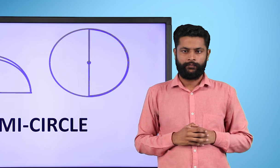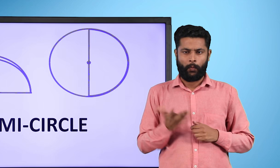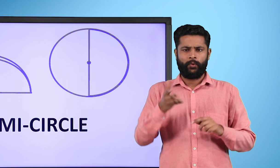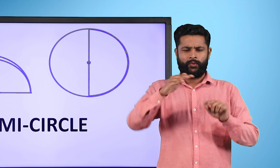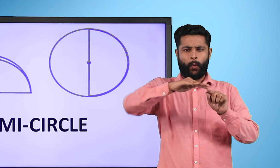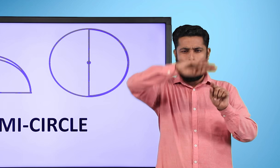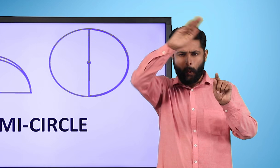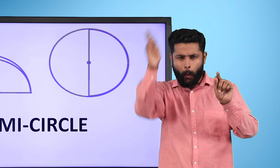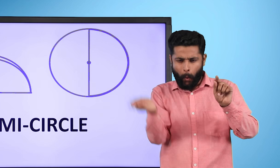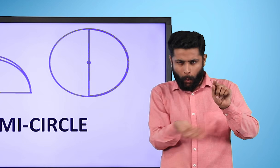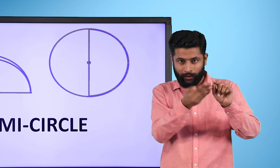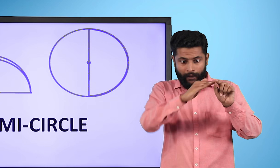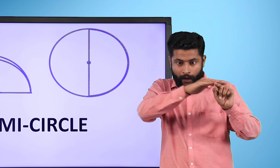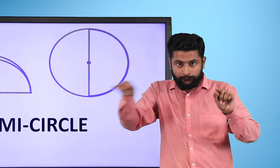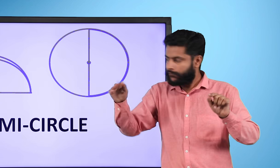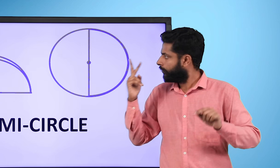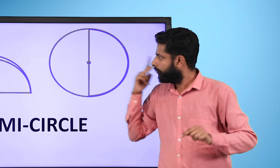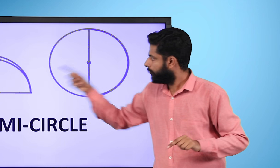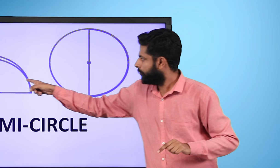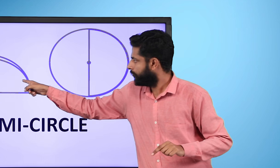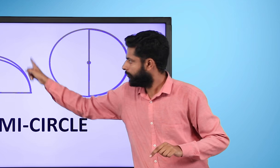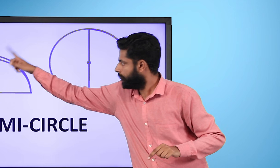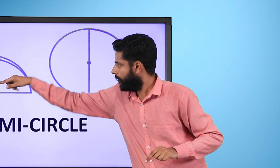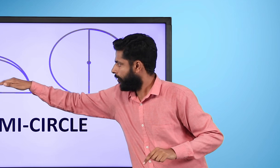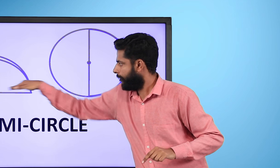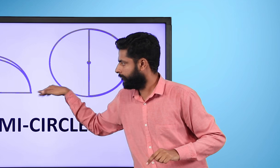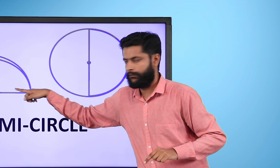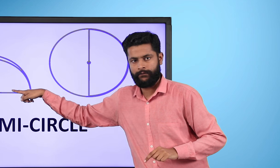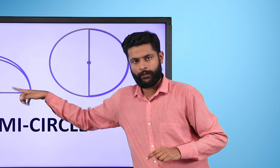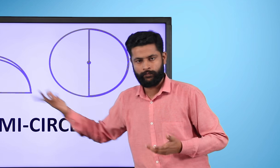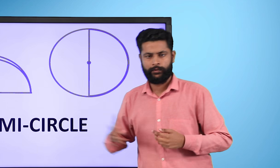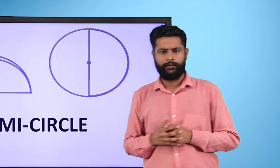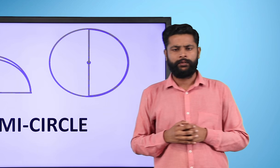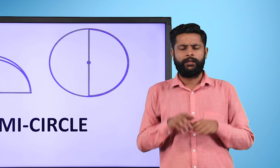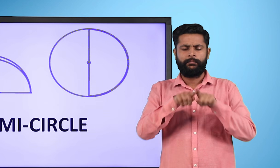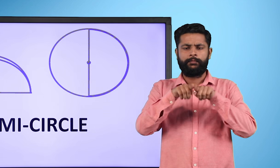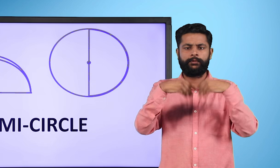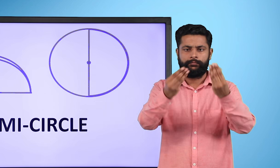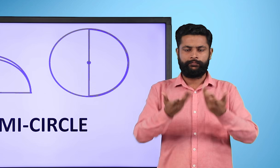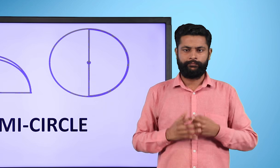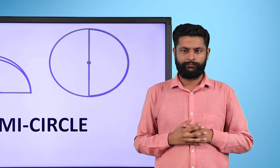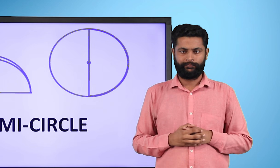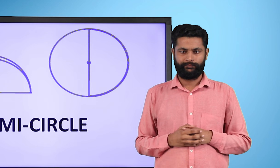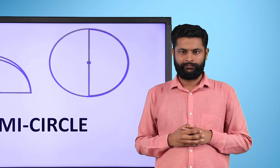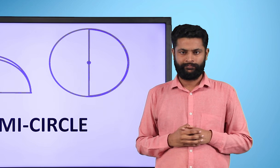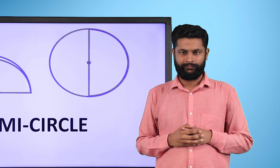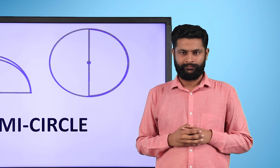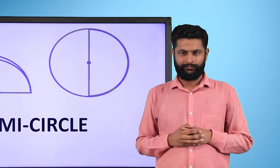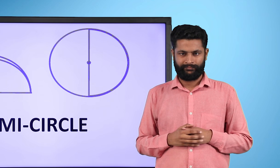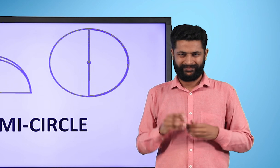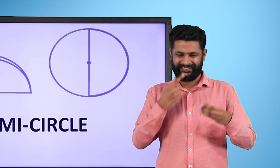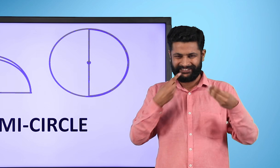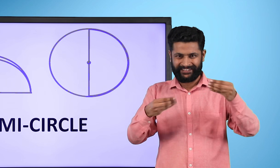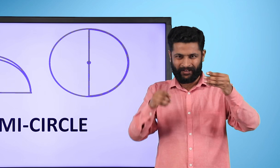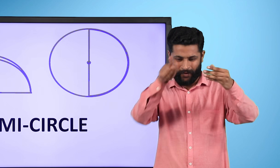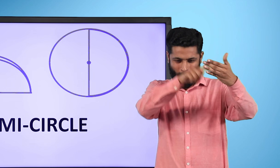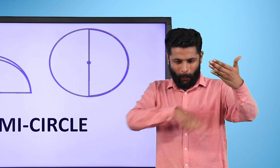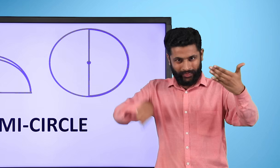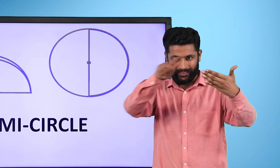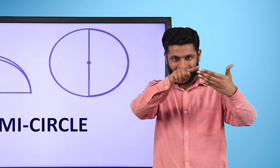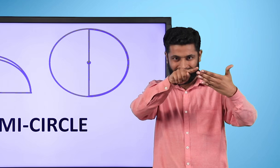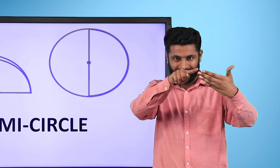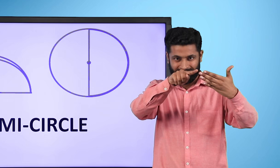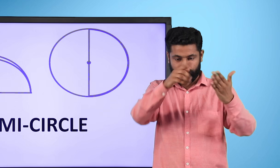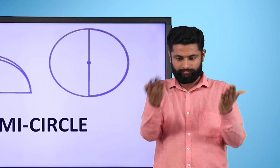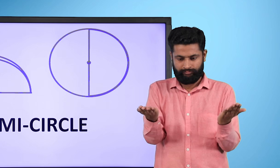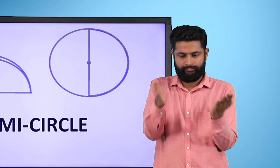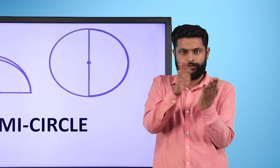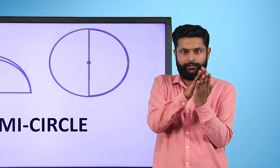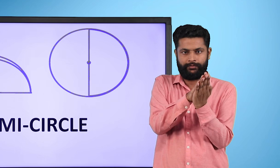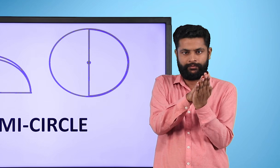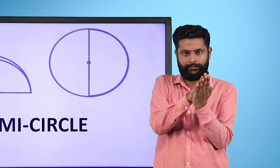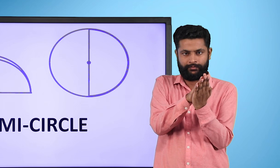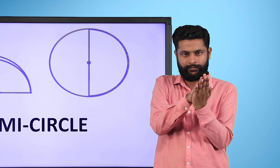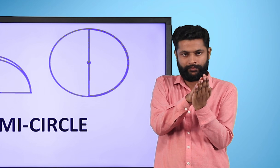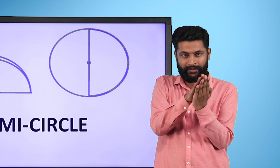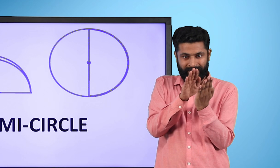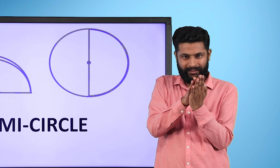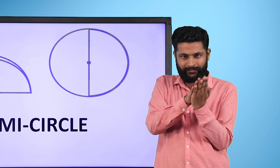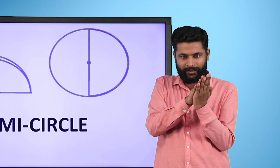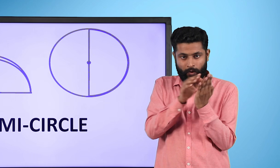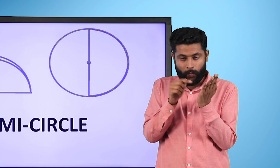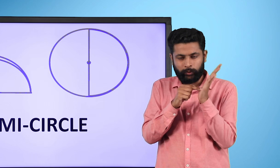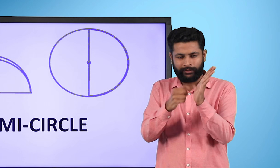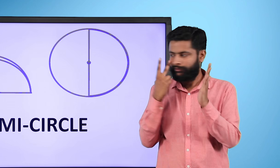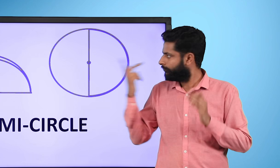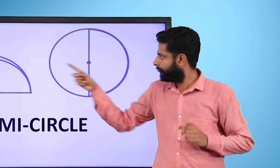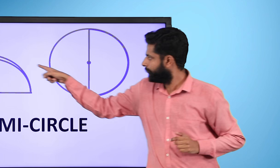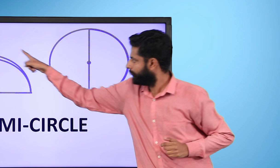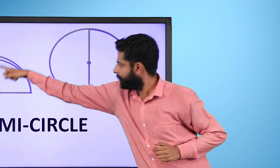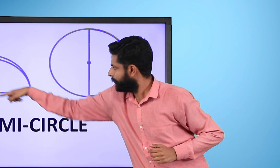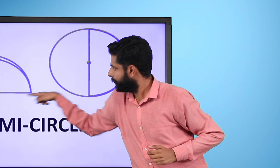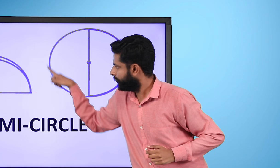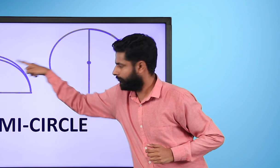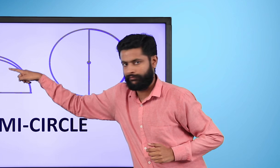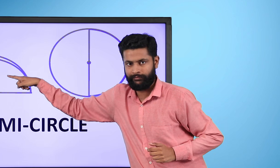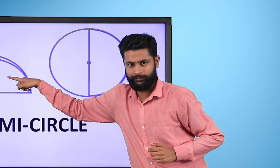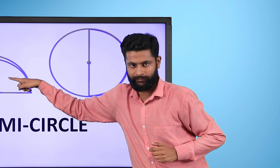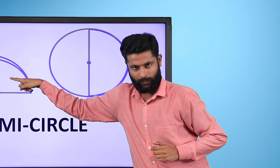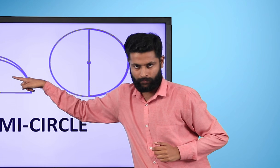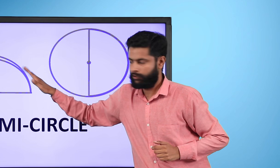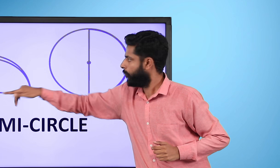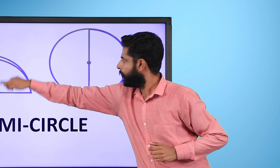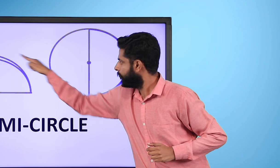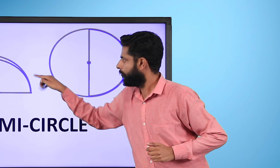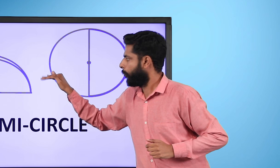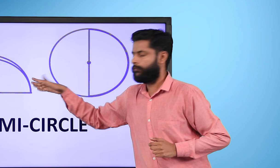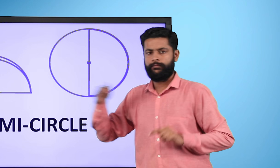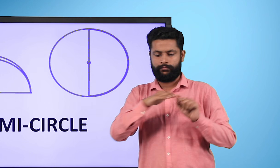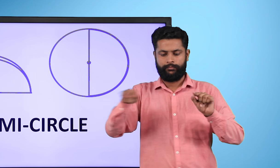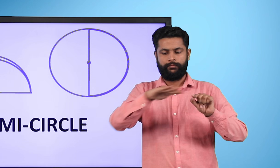with the end points of diameter as part of the boundary. For example, if you fold a circular sheet in half, you get a semi-circle. The shape of a protractor is also a semi-circle.